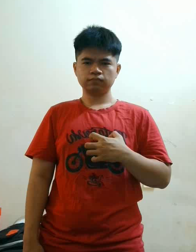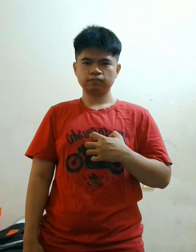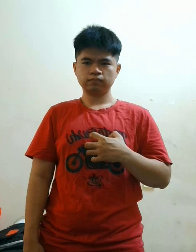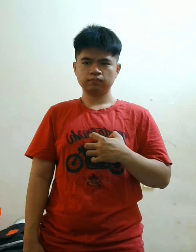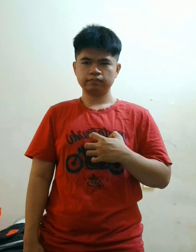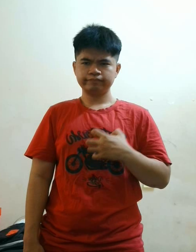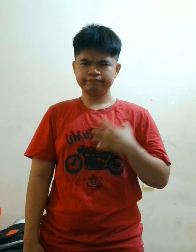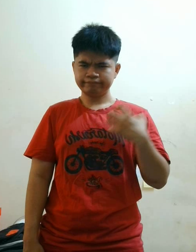tuc gian